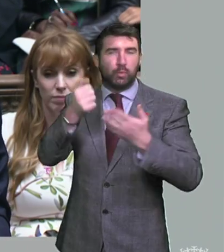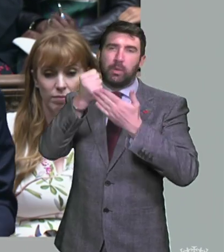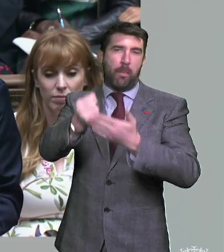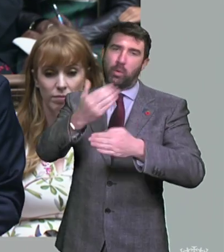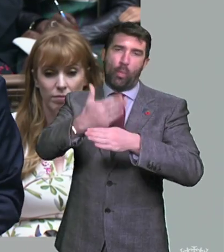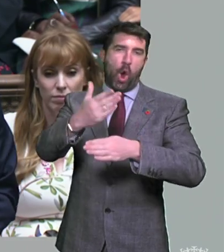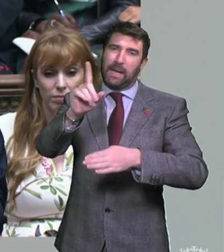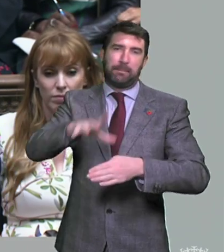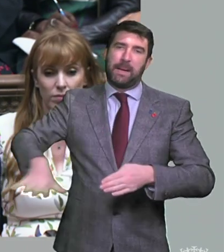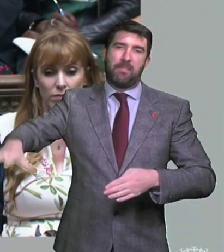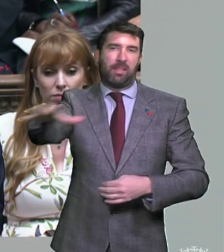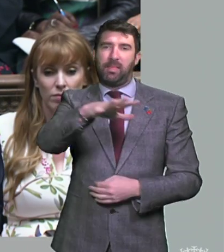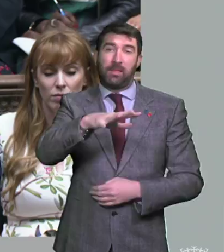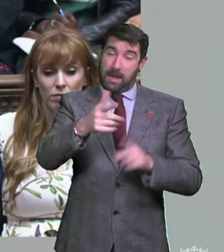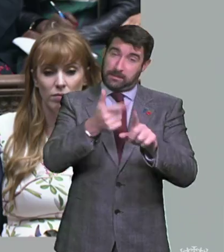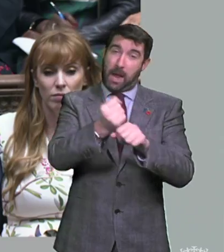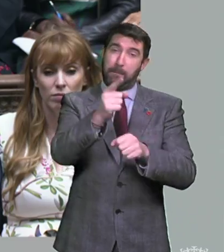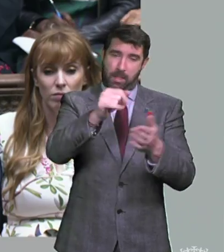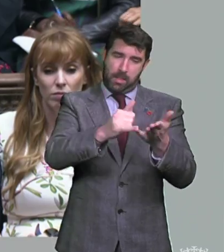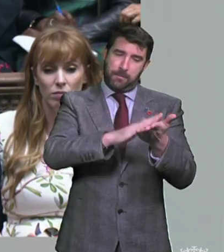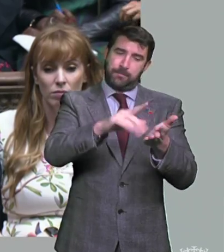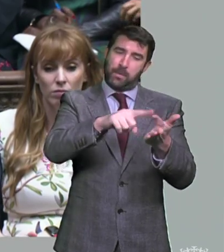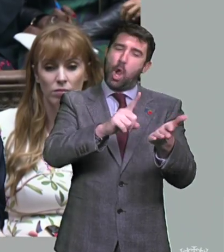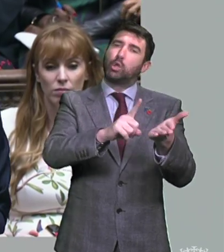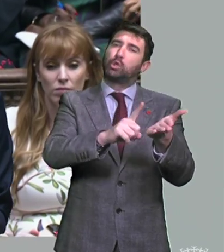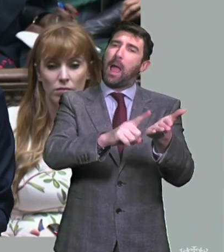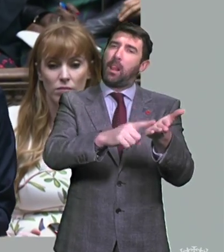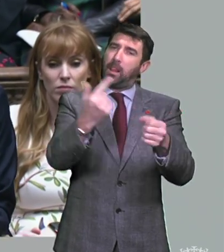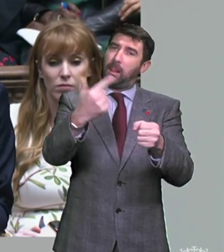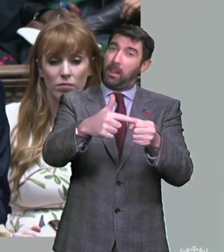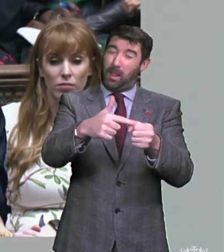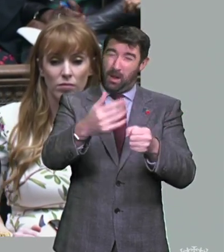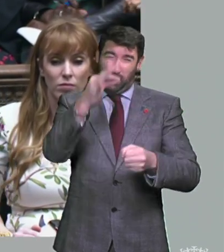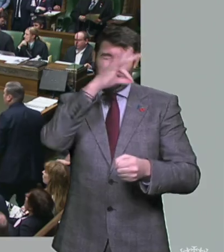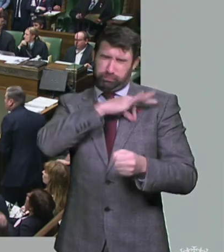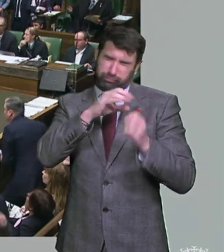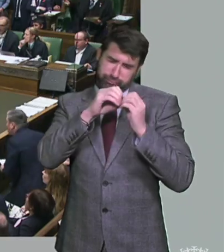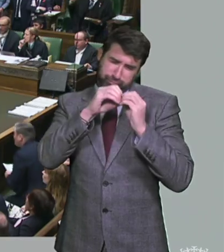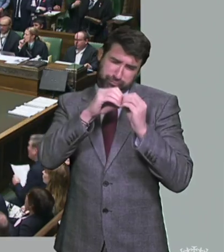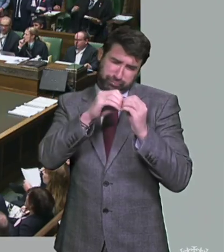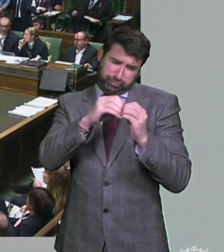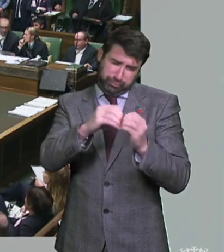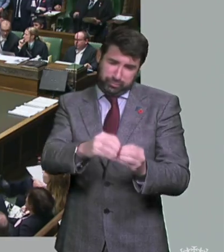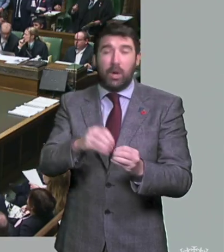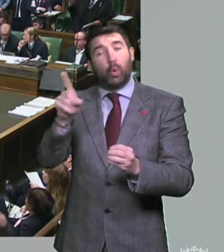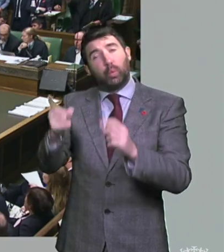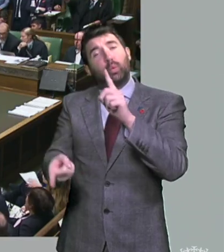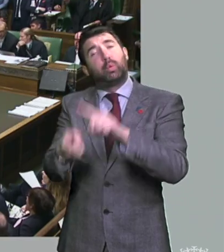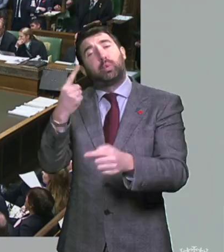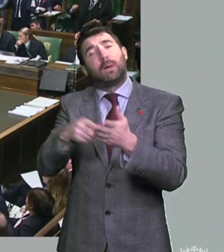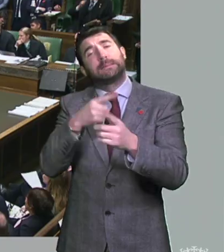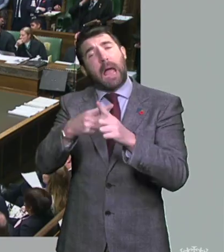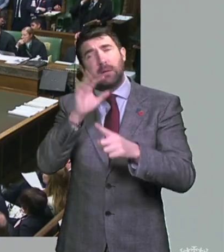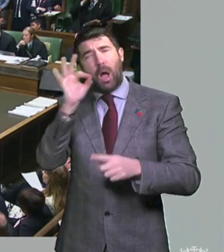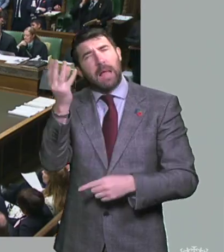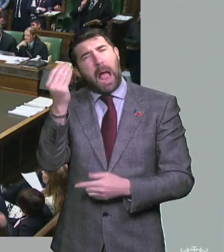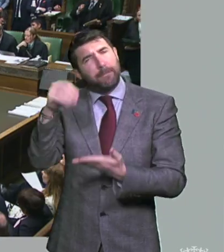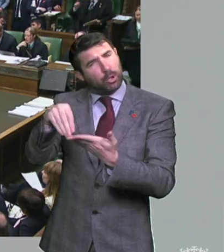How much has it paid under his so-called windfall tax?